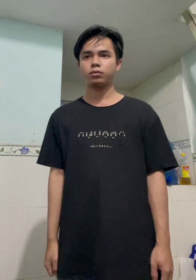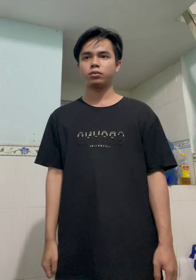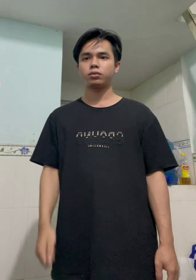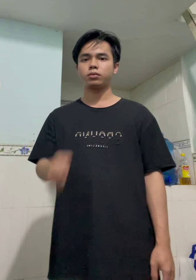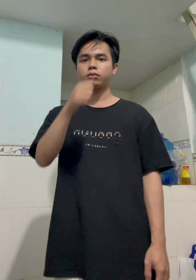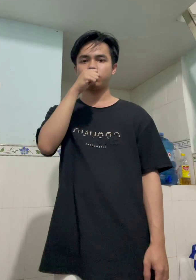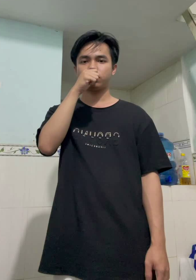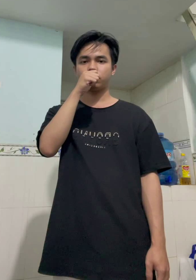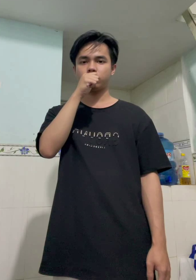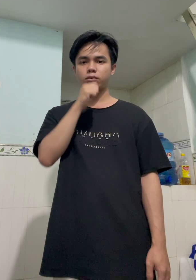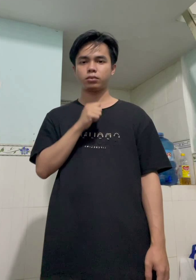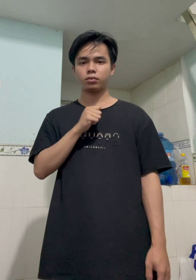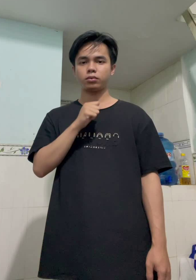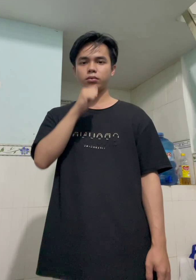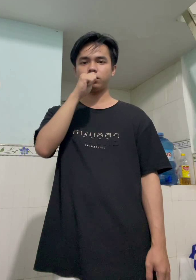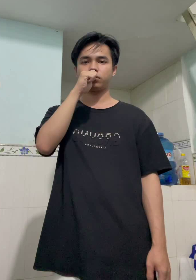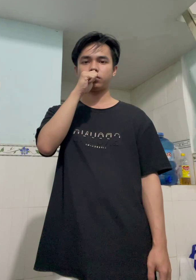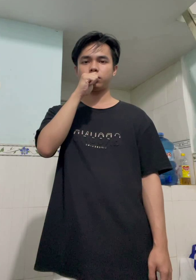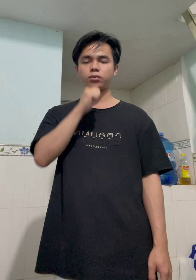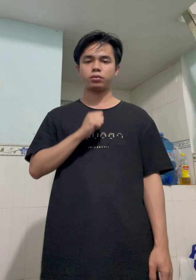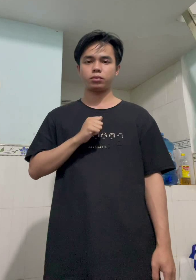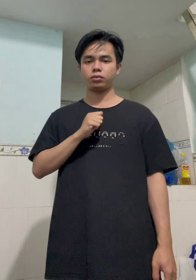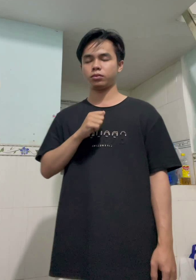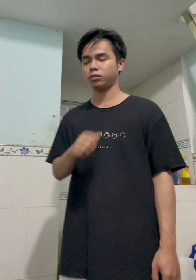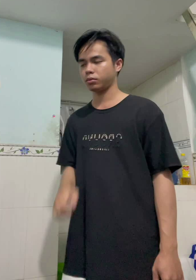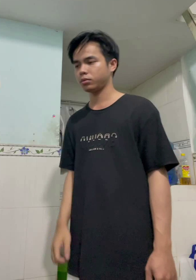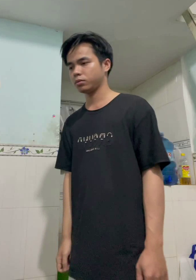dong y